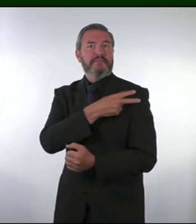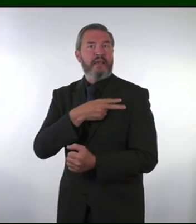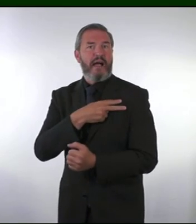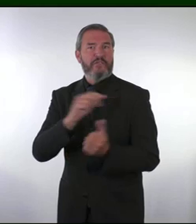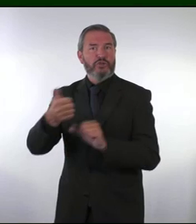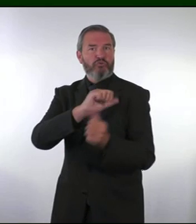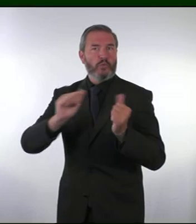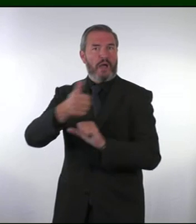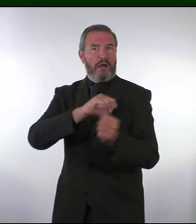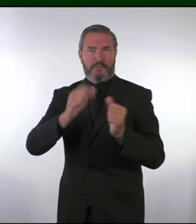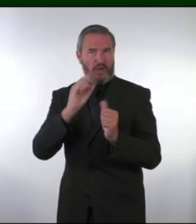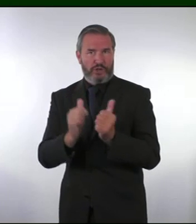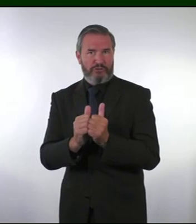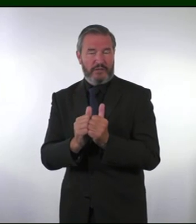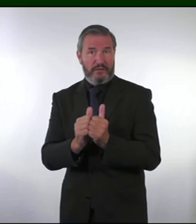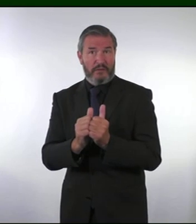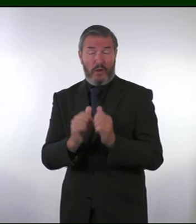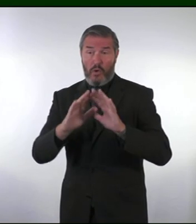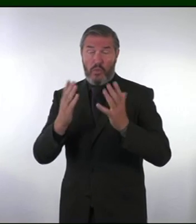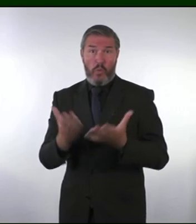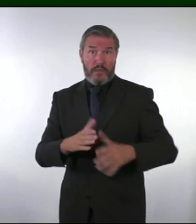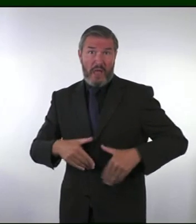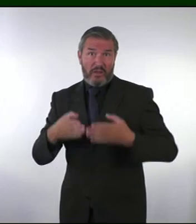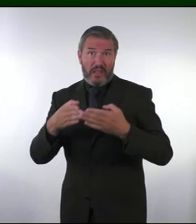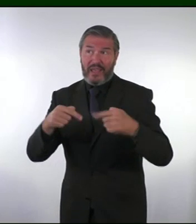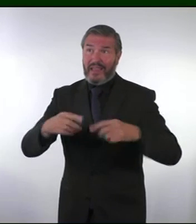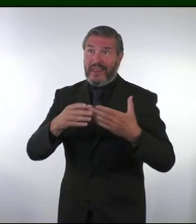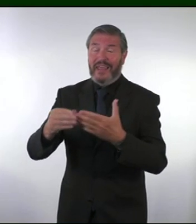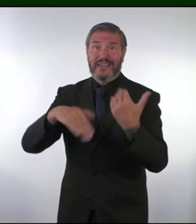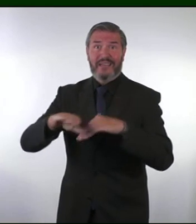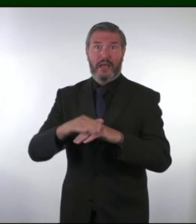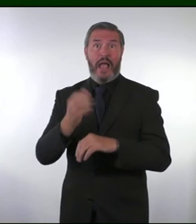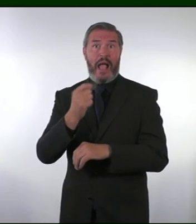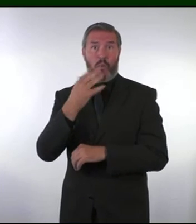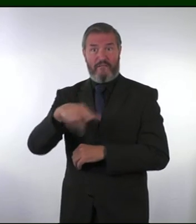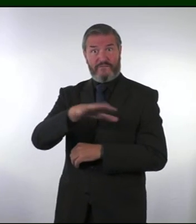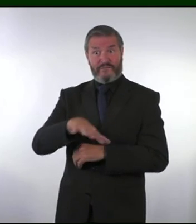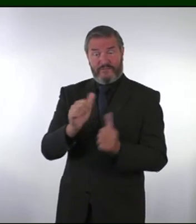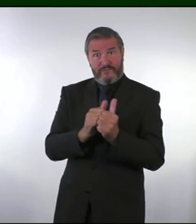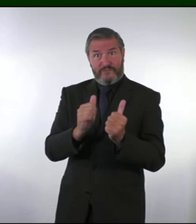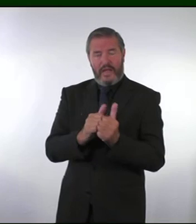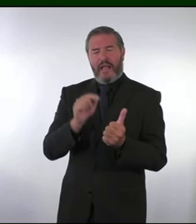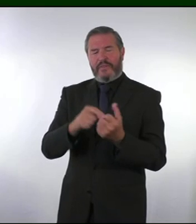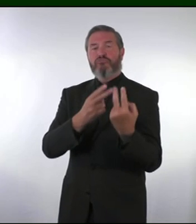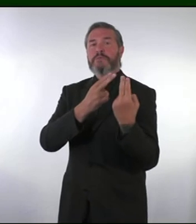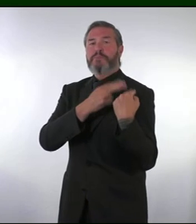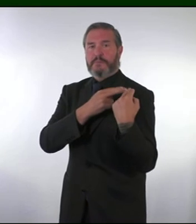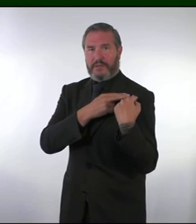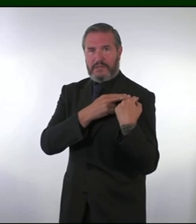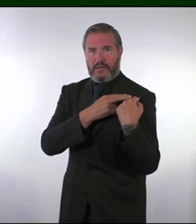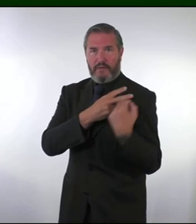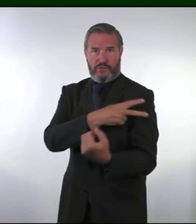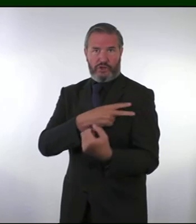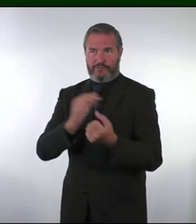The United Kingdom is the world’s leading maritime nation, and we are home to the International Maritime Organisation, which gives us a unique responsibility.